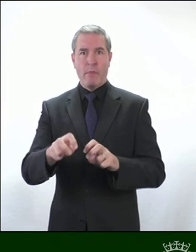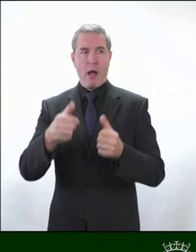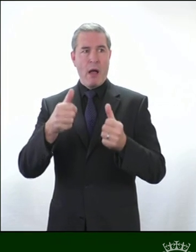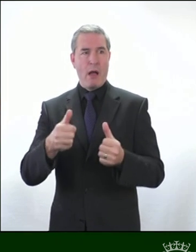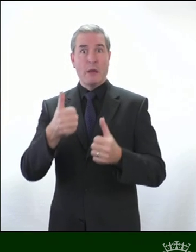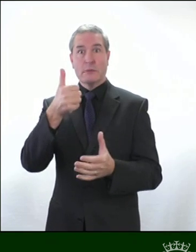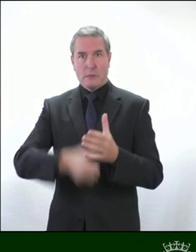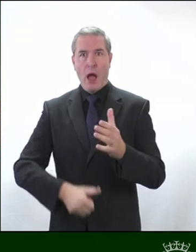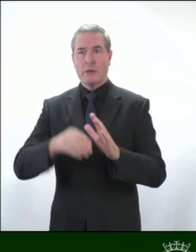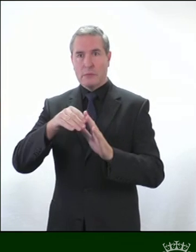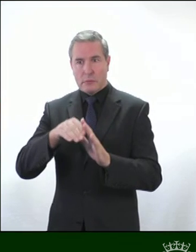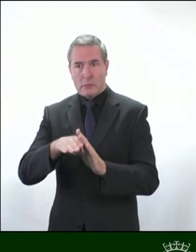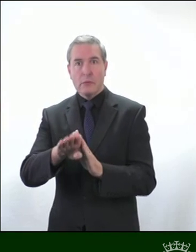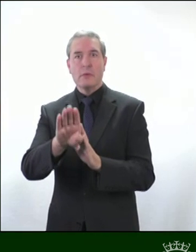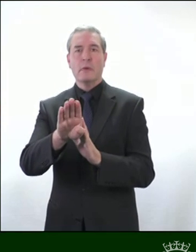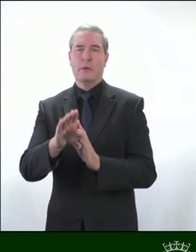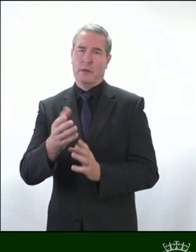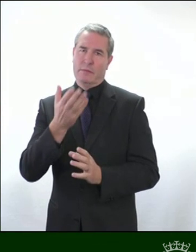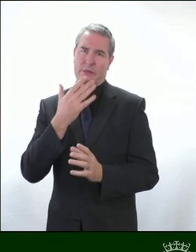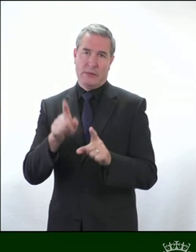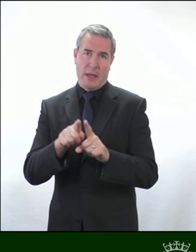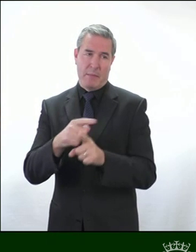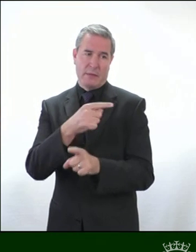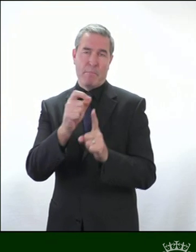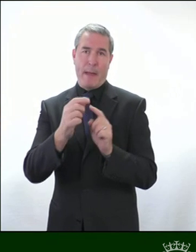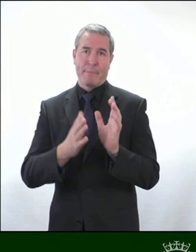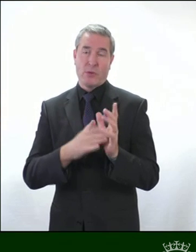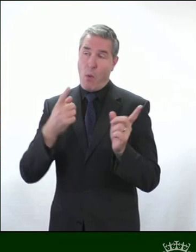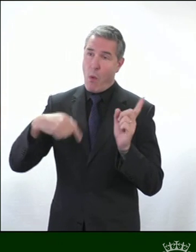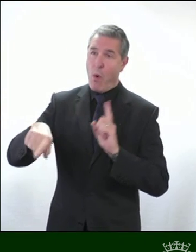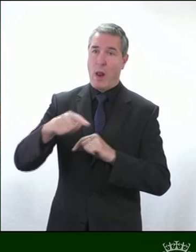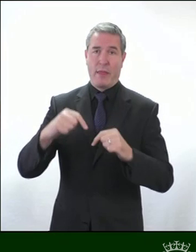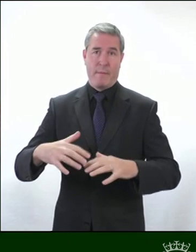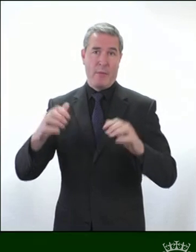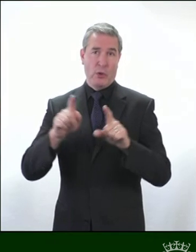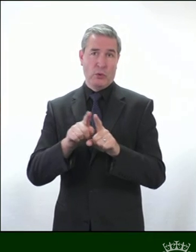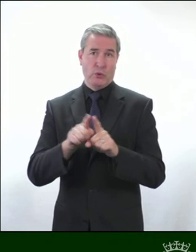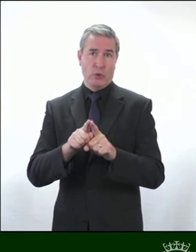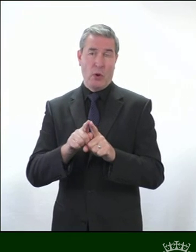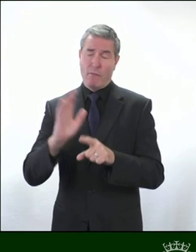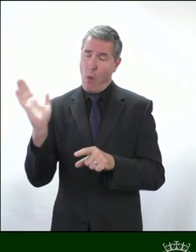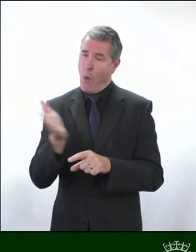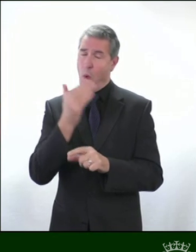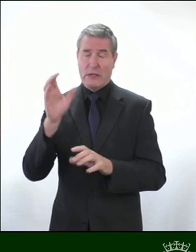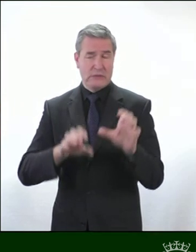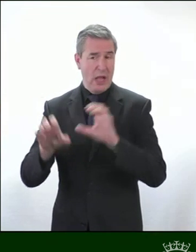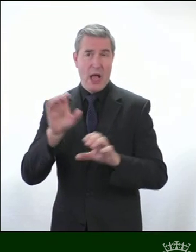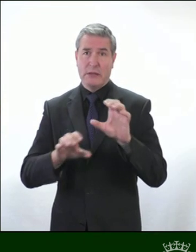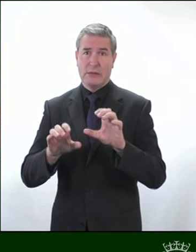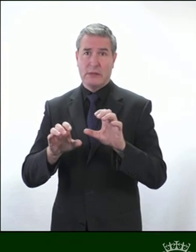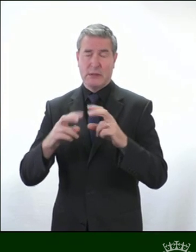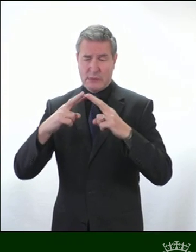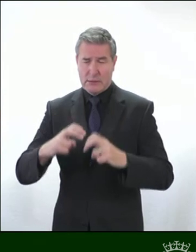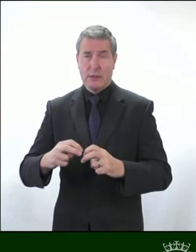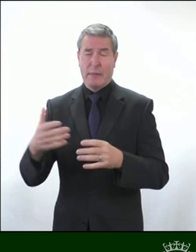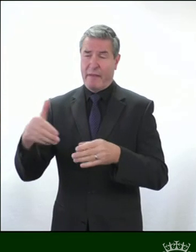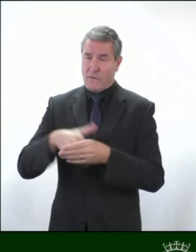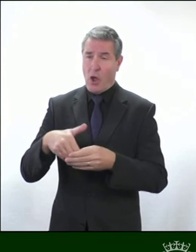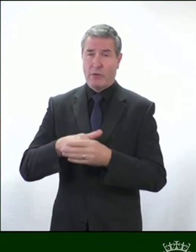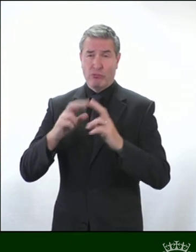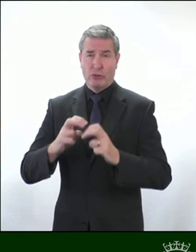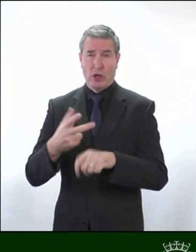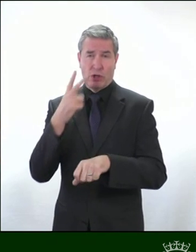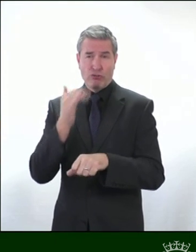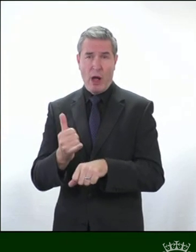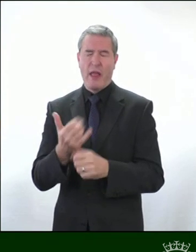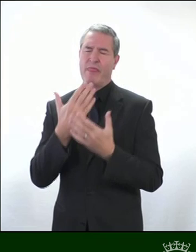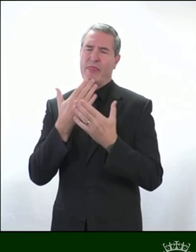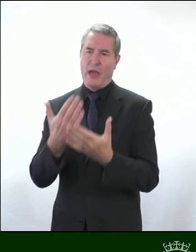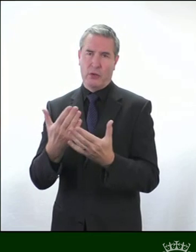Like the Prime Minister, can I express my thanks and the thanks of everyone on these Benches and across the House to all the scientists who have worked on this and to everybody who has taken part in the trials.